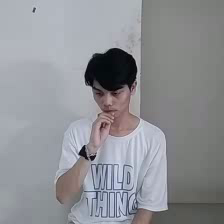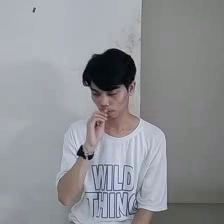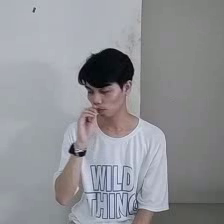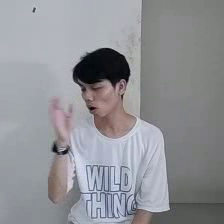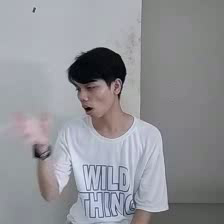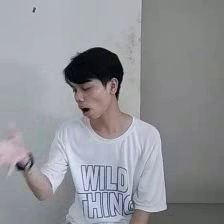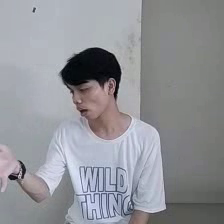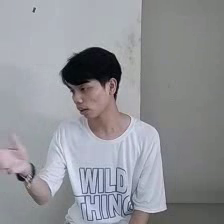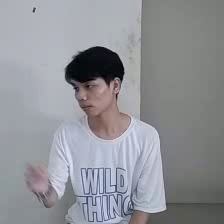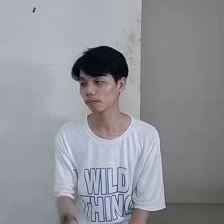Nôn ói